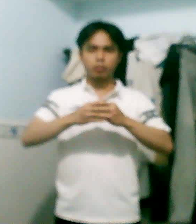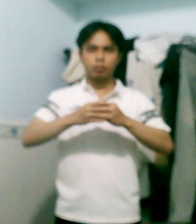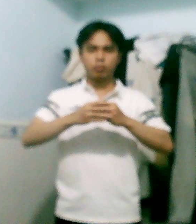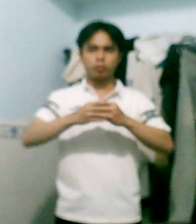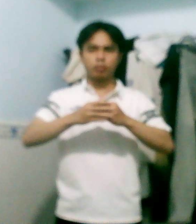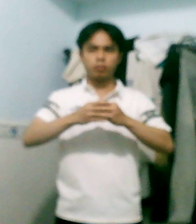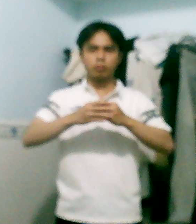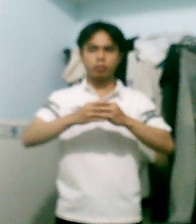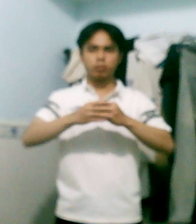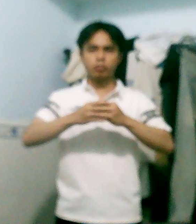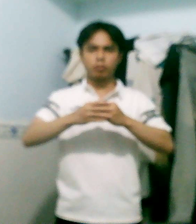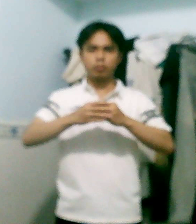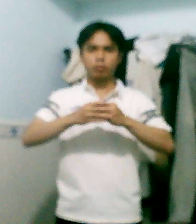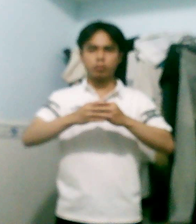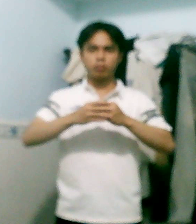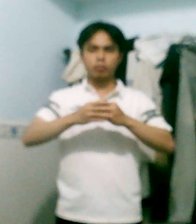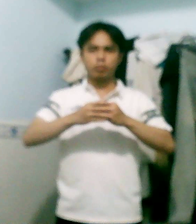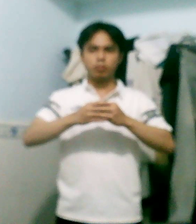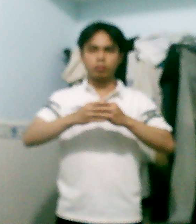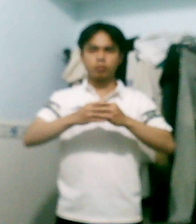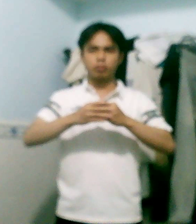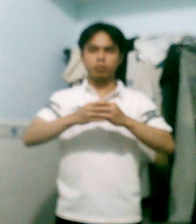nhom